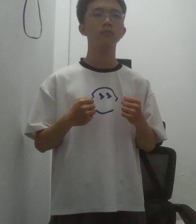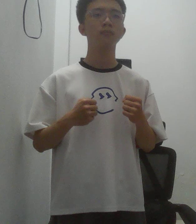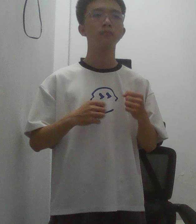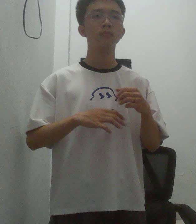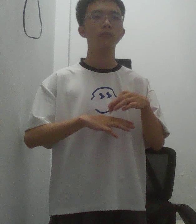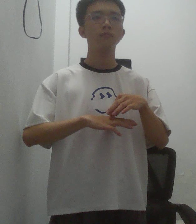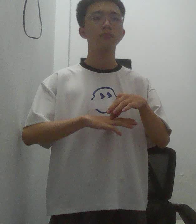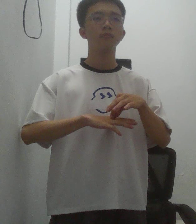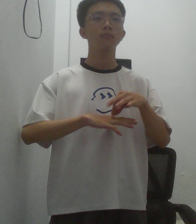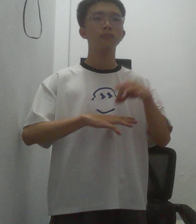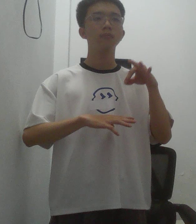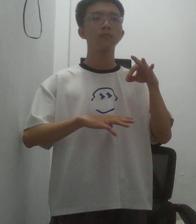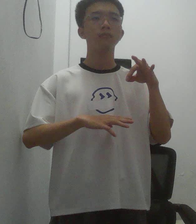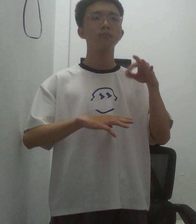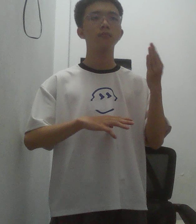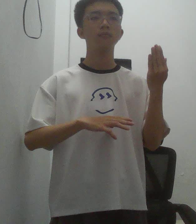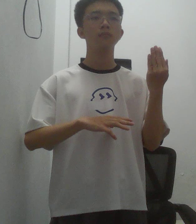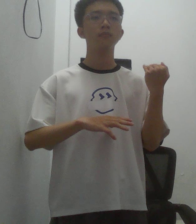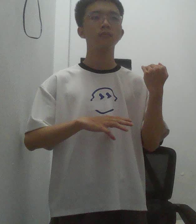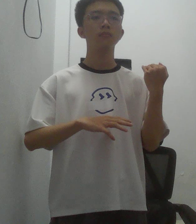tuan truoc